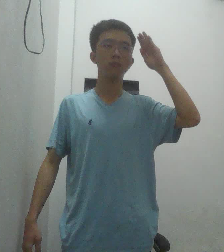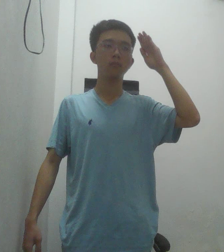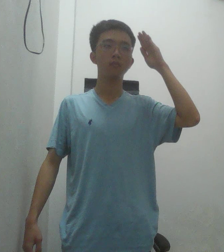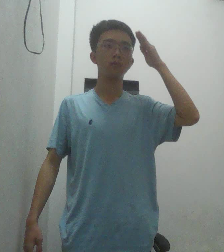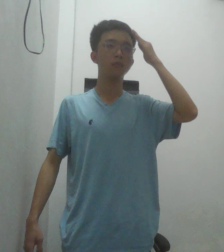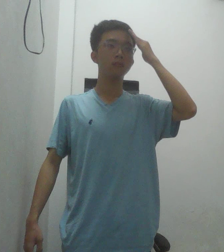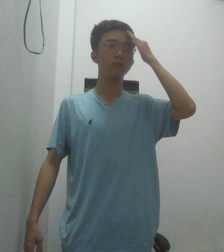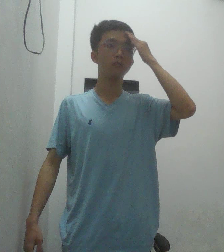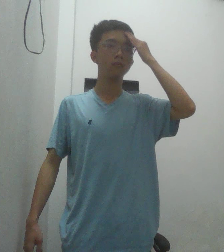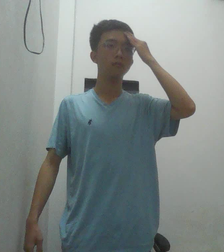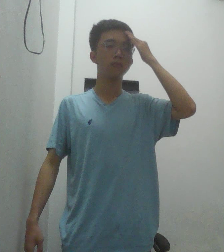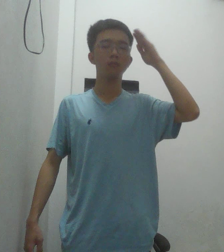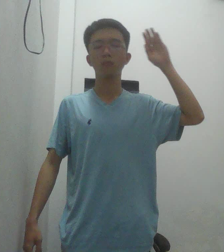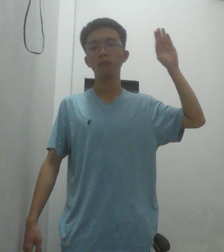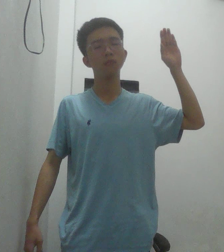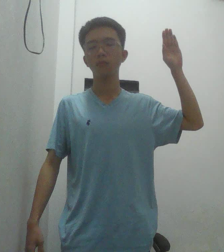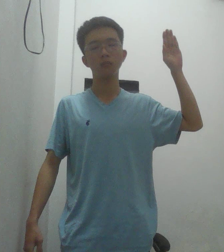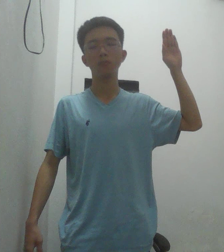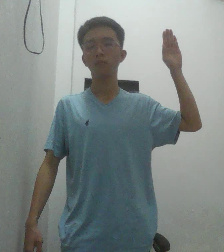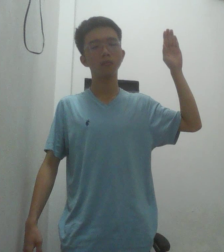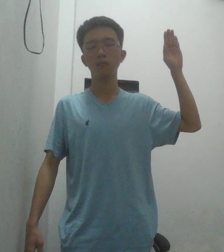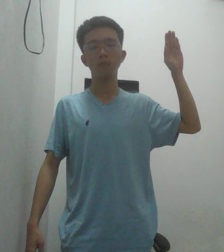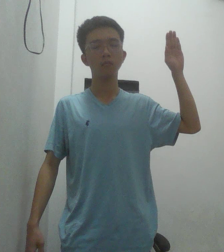khong biet